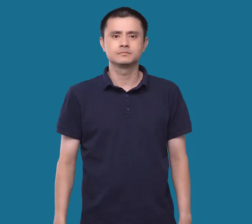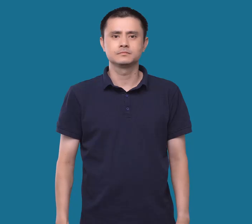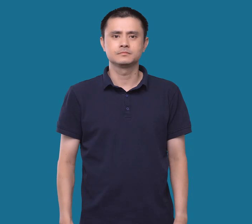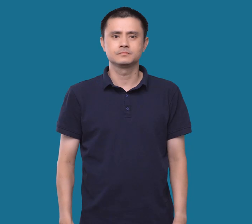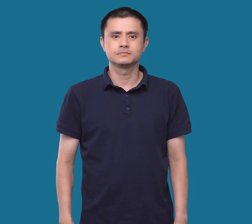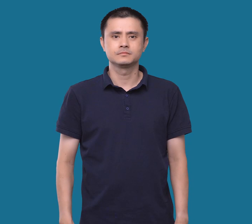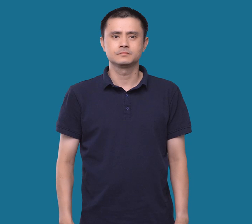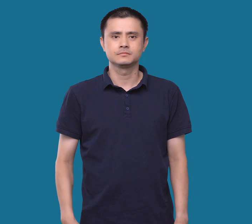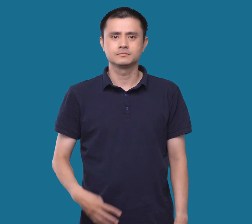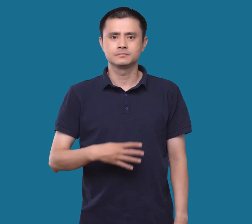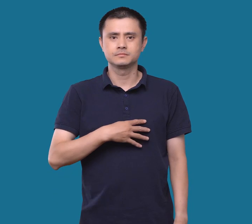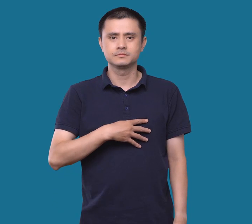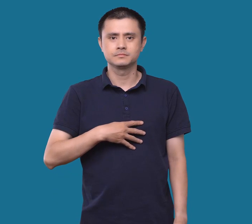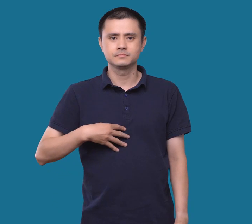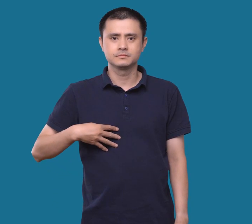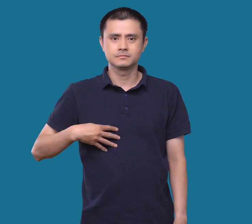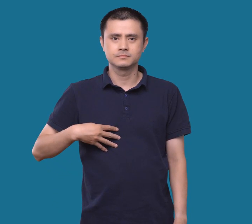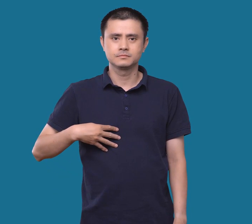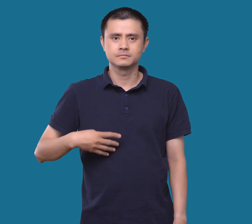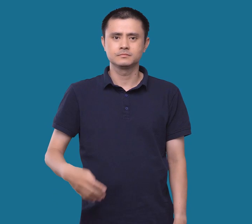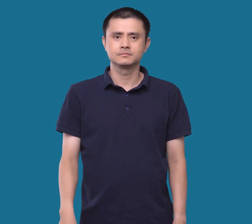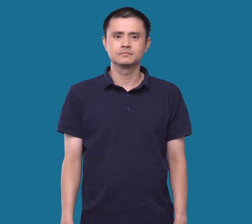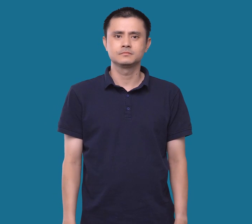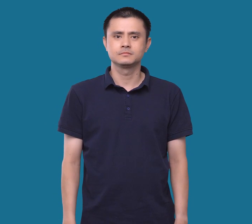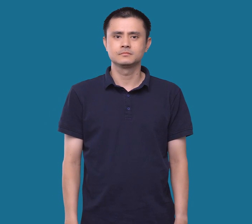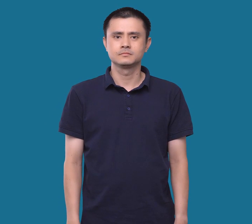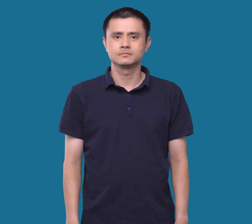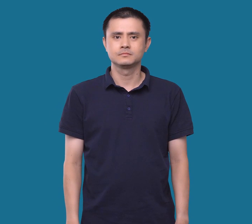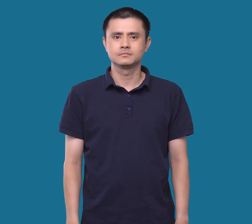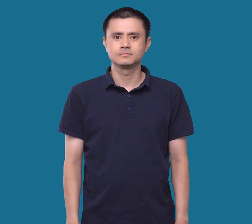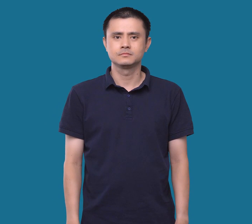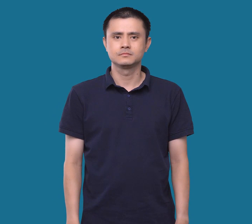Ê Đê